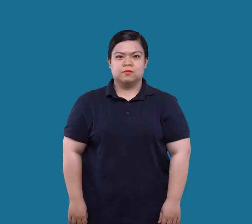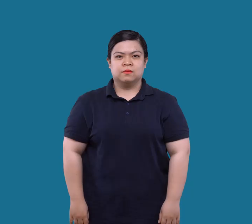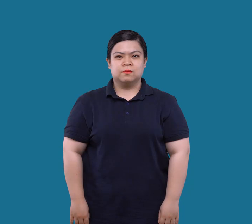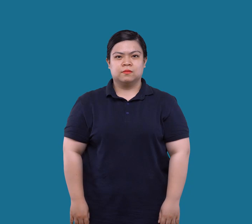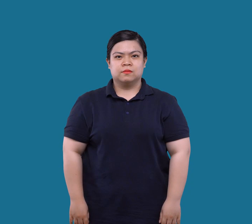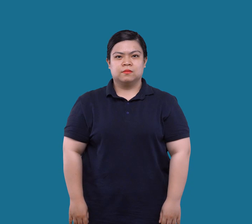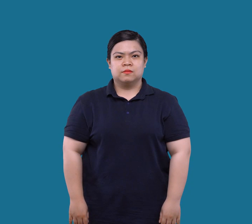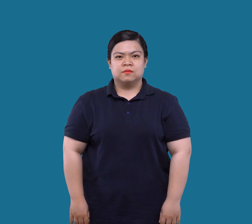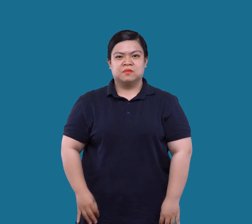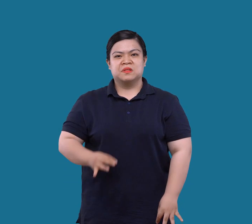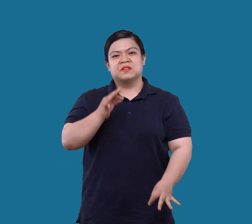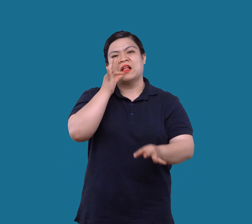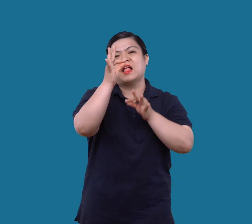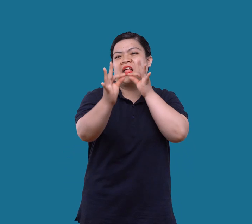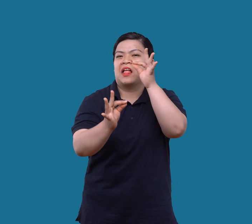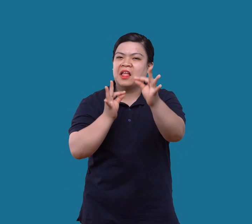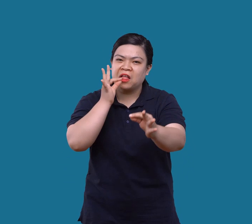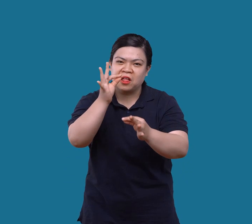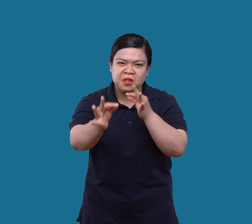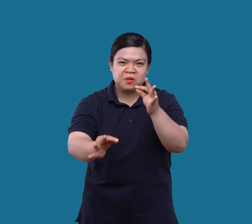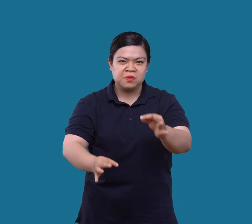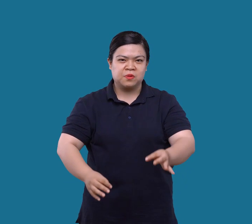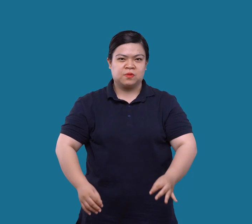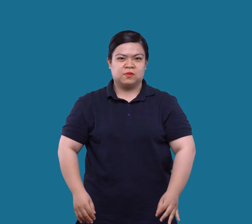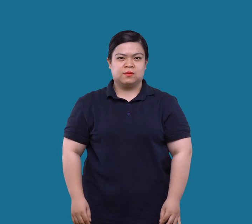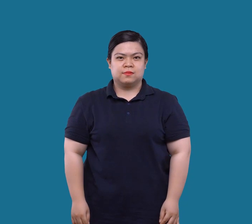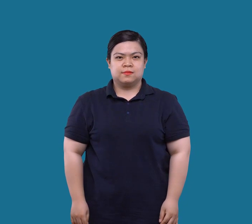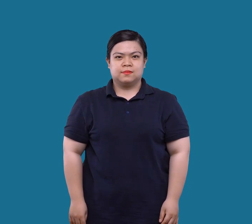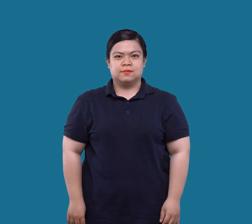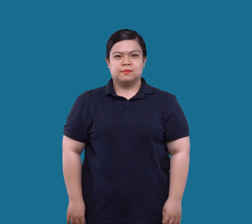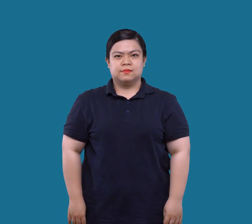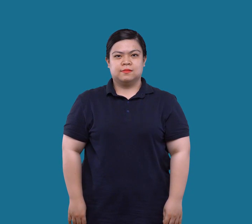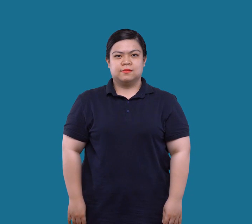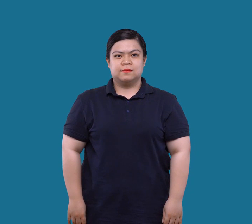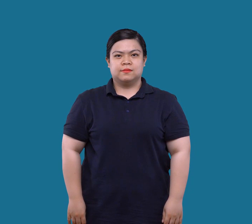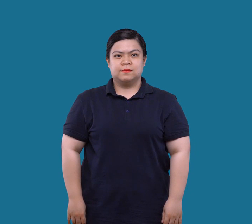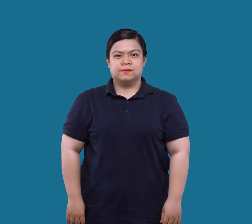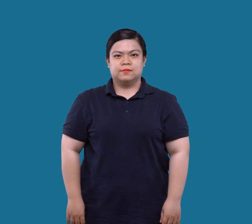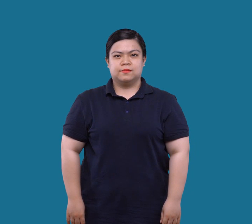trêu